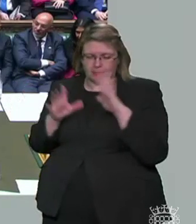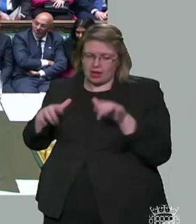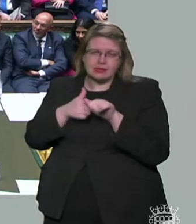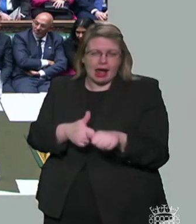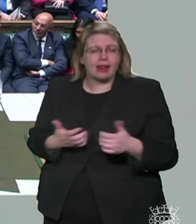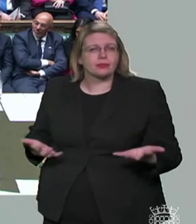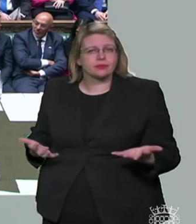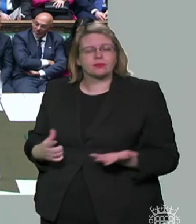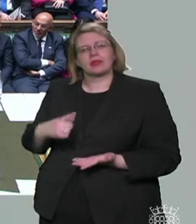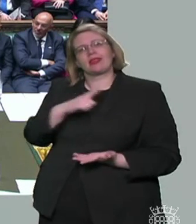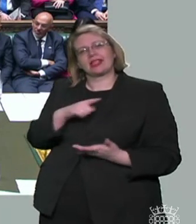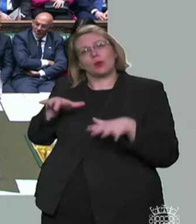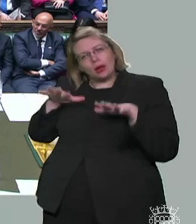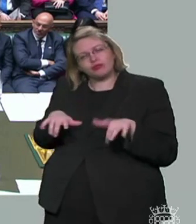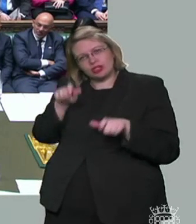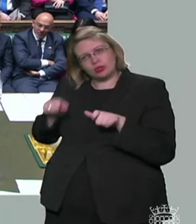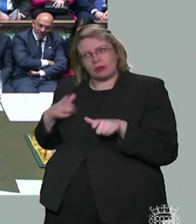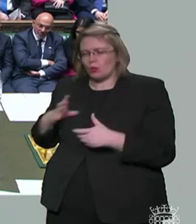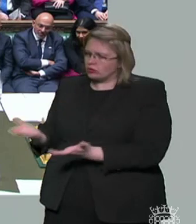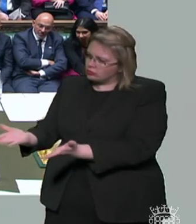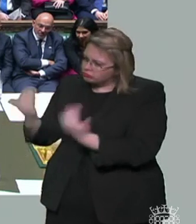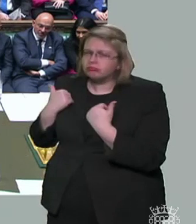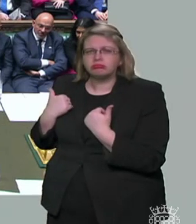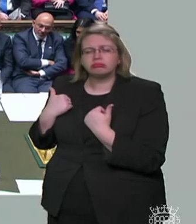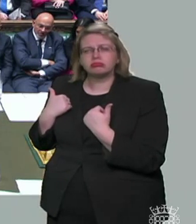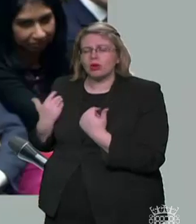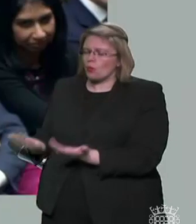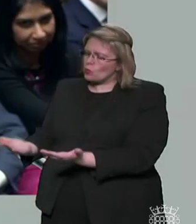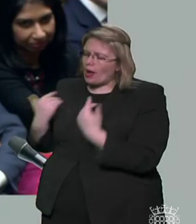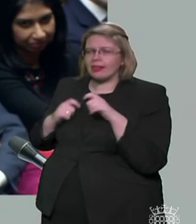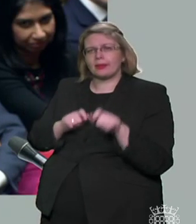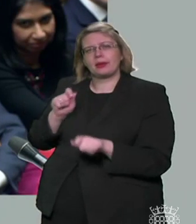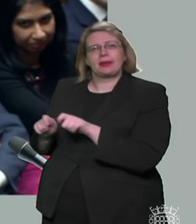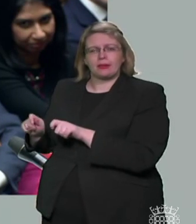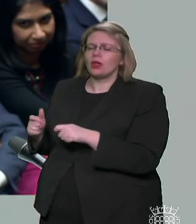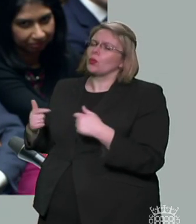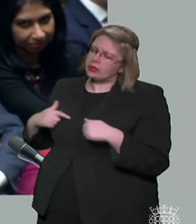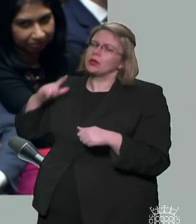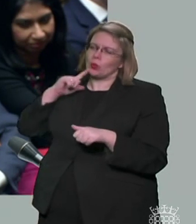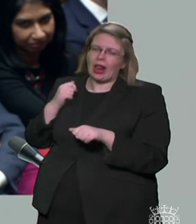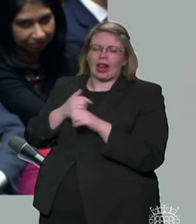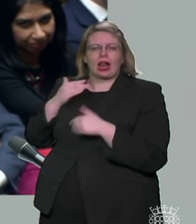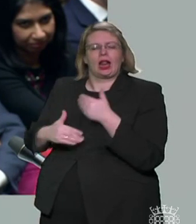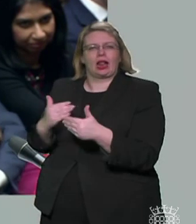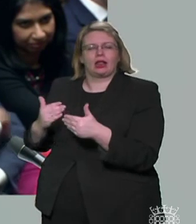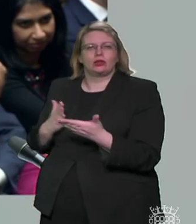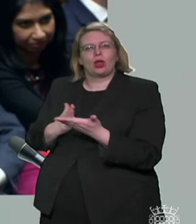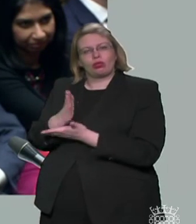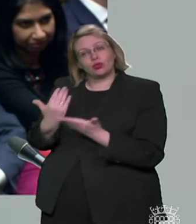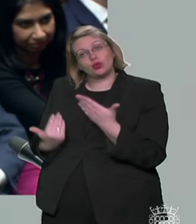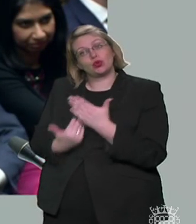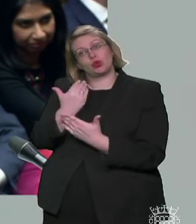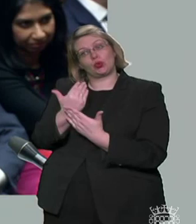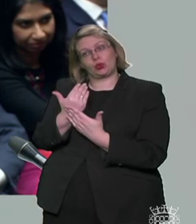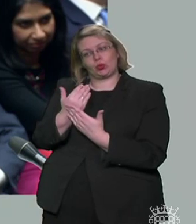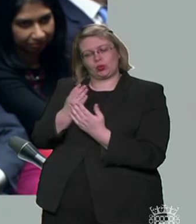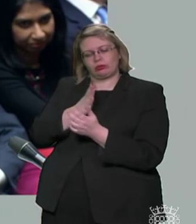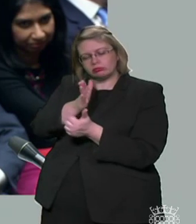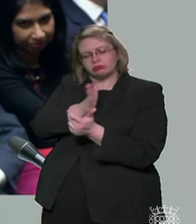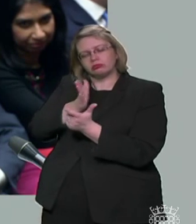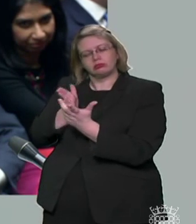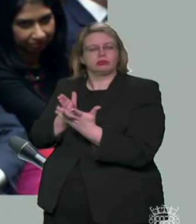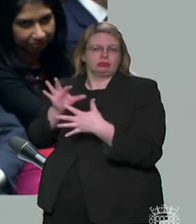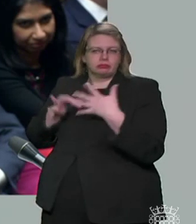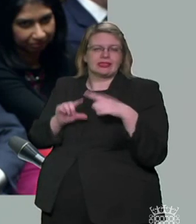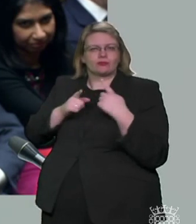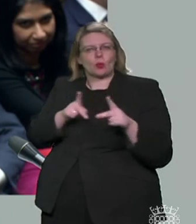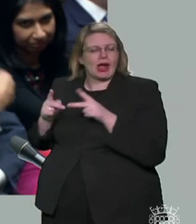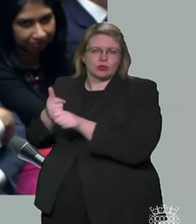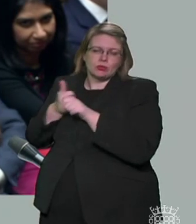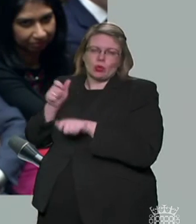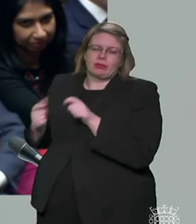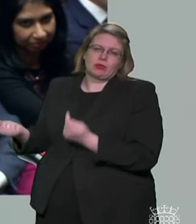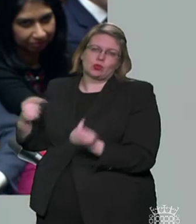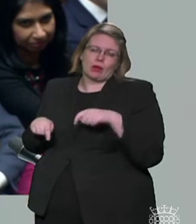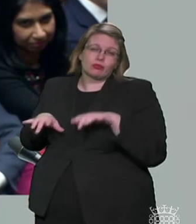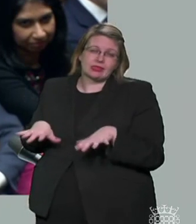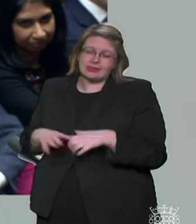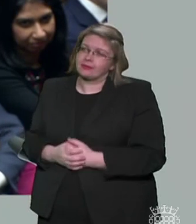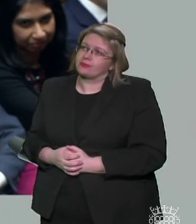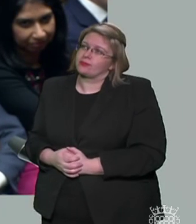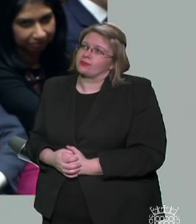That is why the people of this country want to open their arms, and we are going to help them to do it with a new humanitarian route, in addition to the family reunion route that we have already set out.